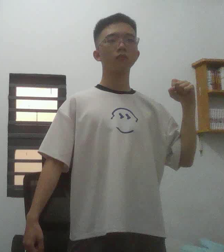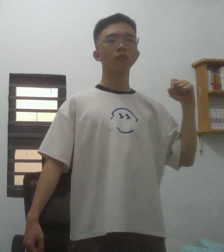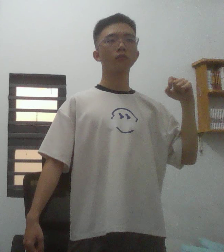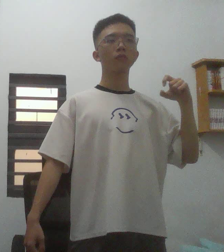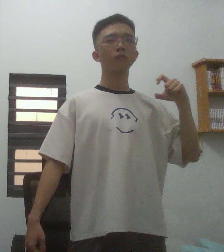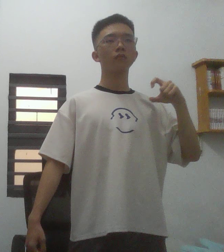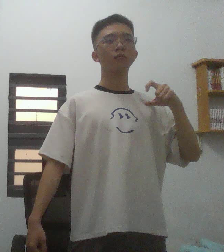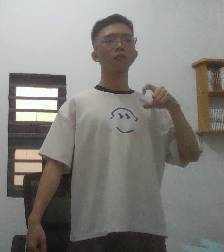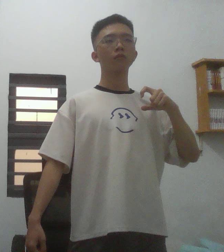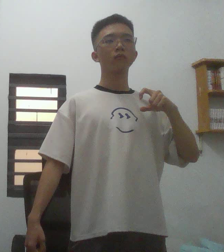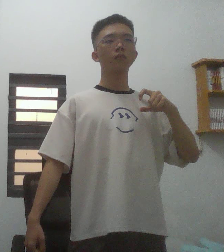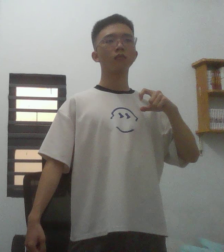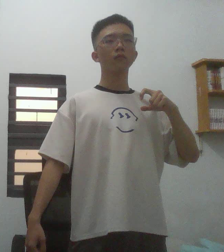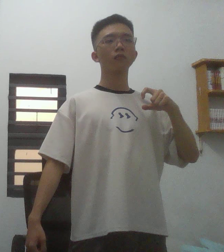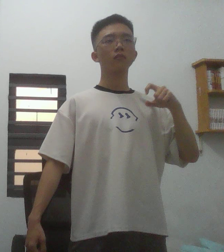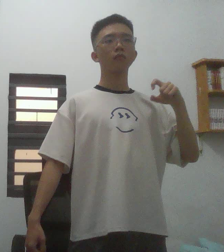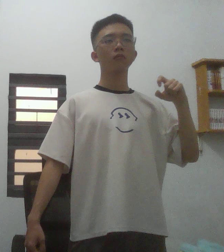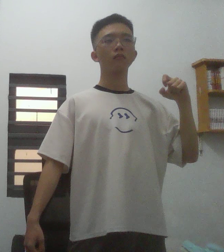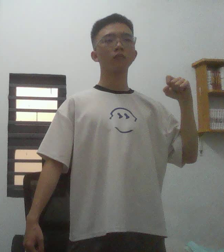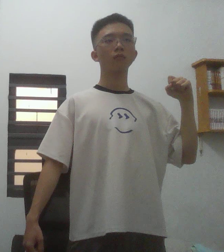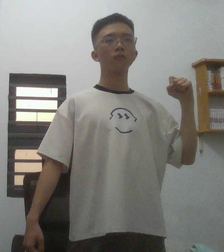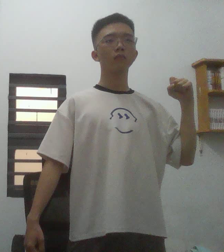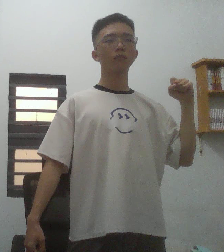giau co